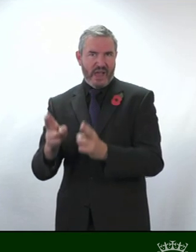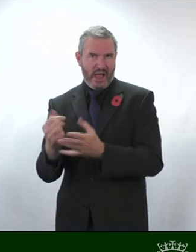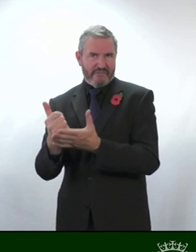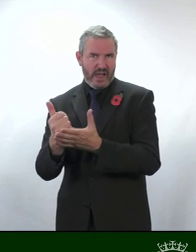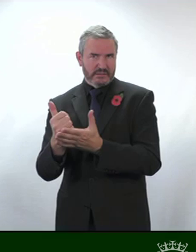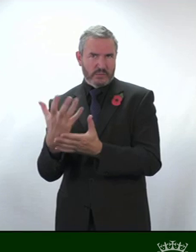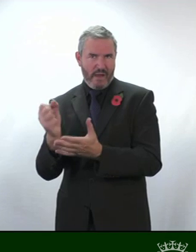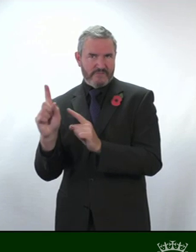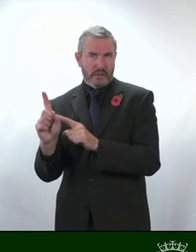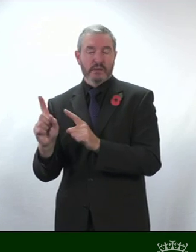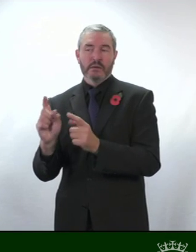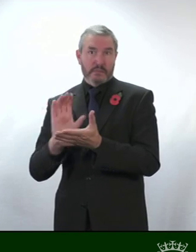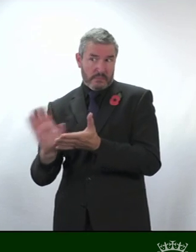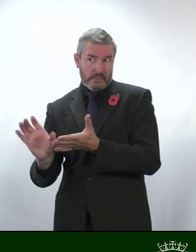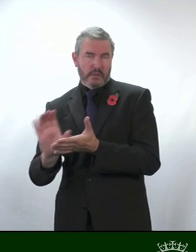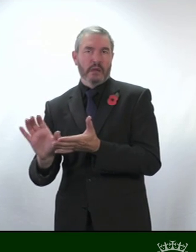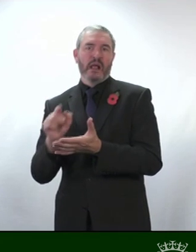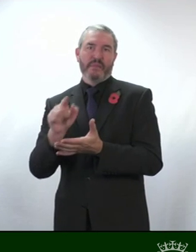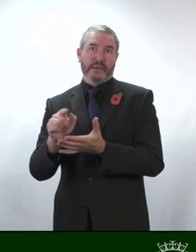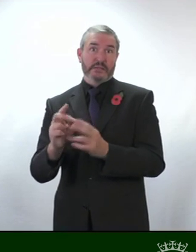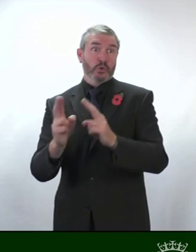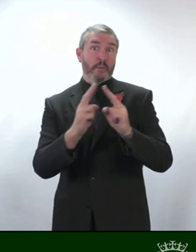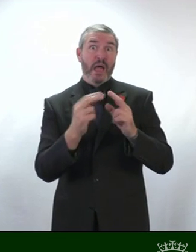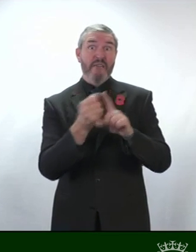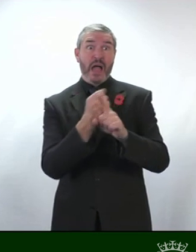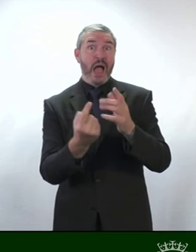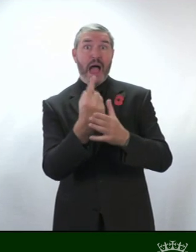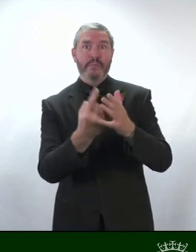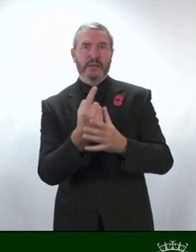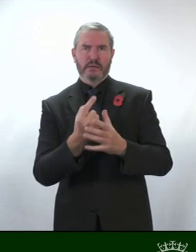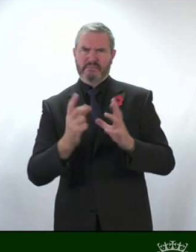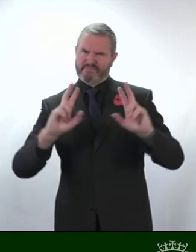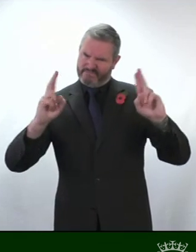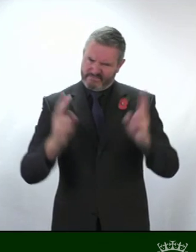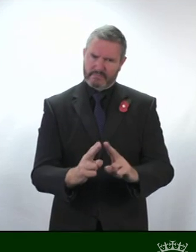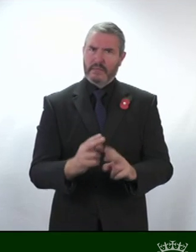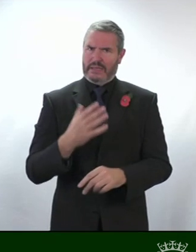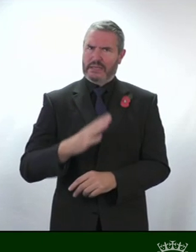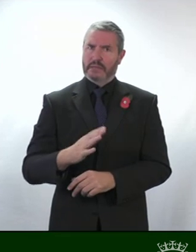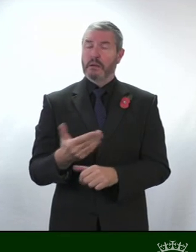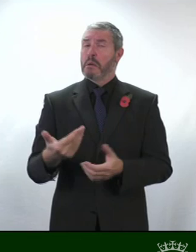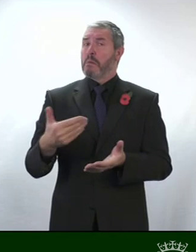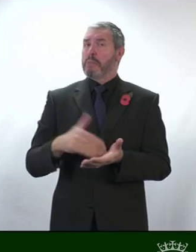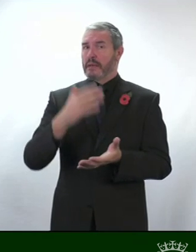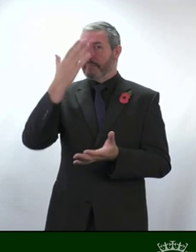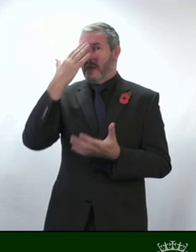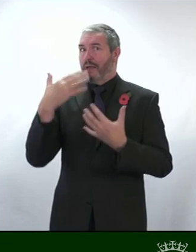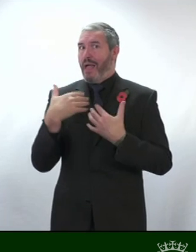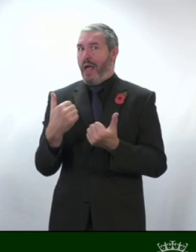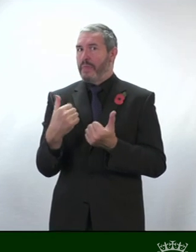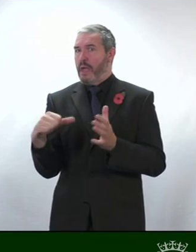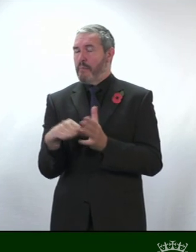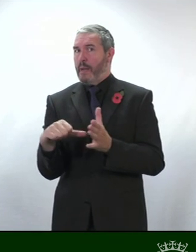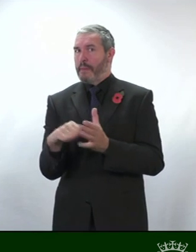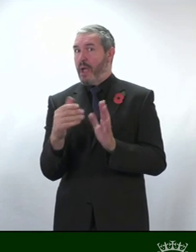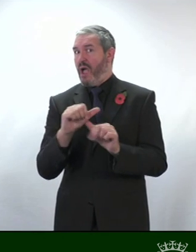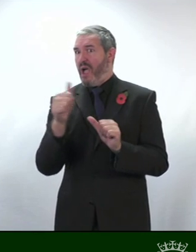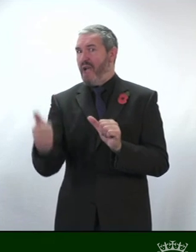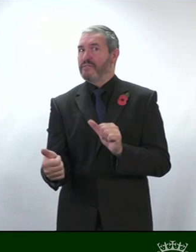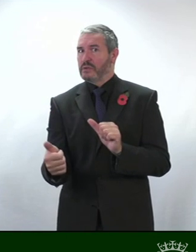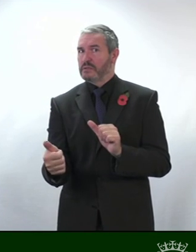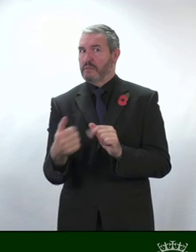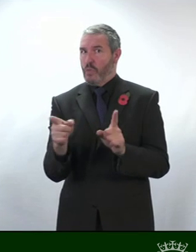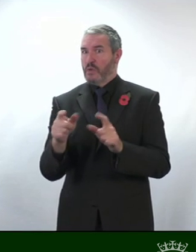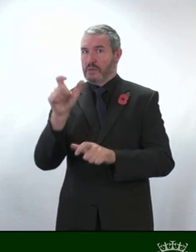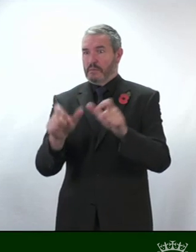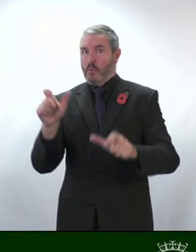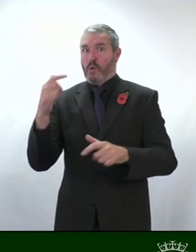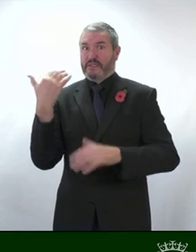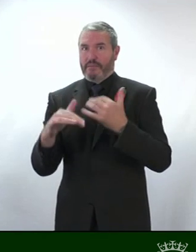It is absolutely crucial that we tackle the scourge of domestic abuse and also deal with the mental health consequences for the victims.